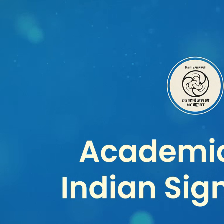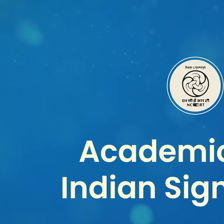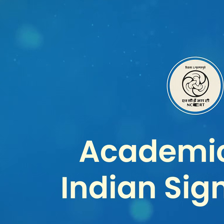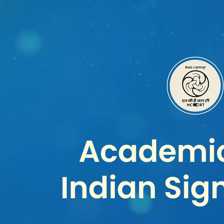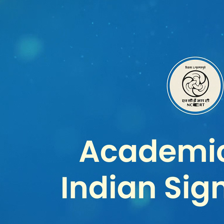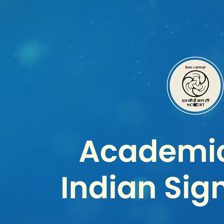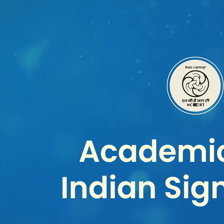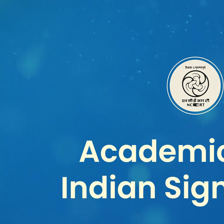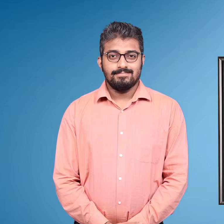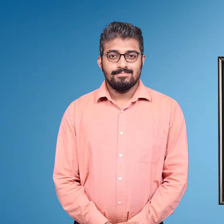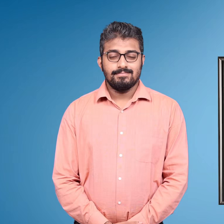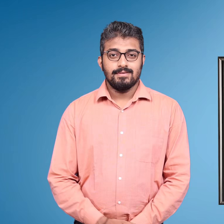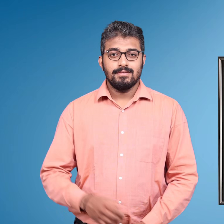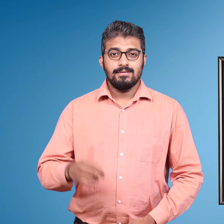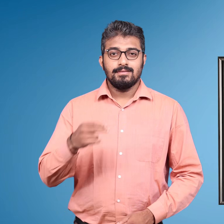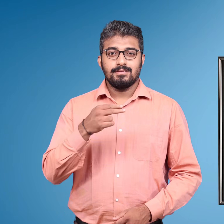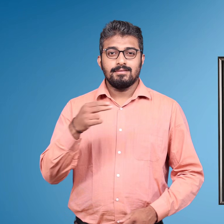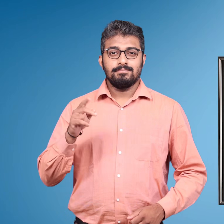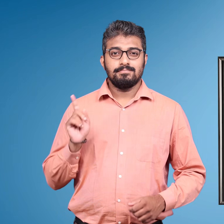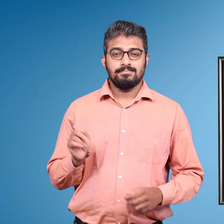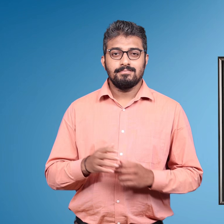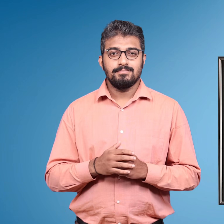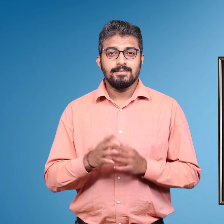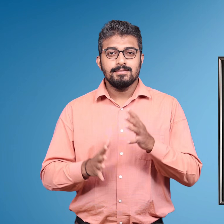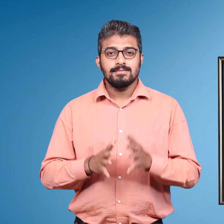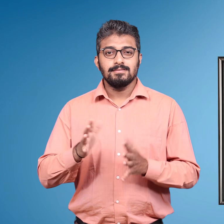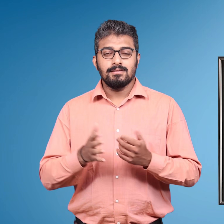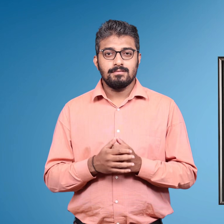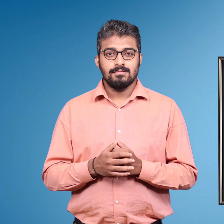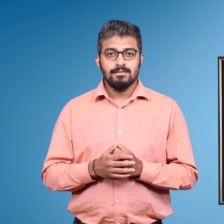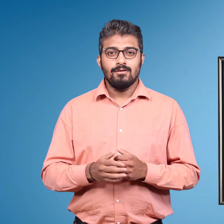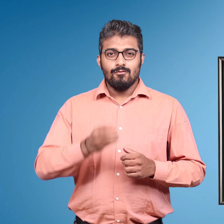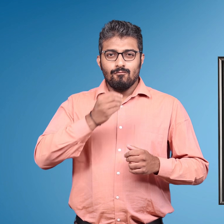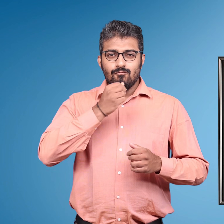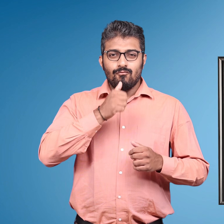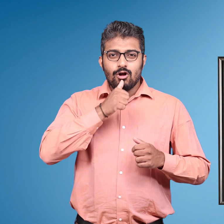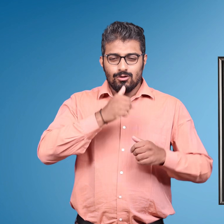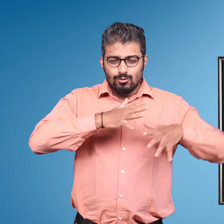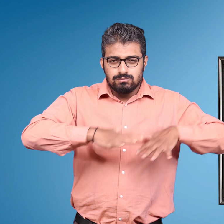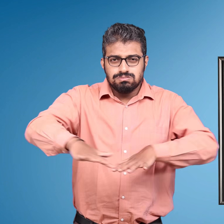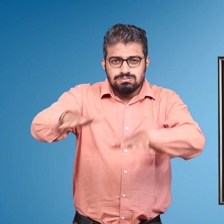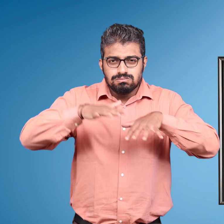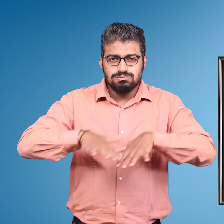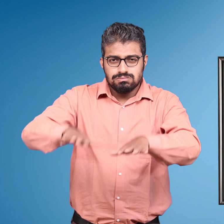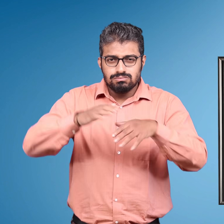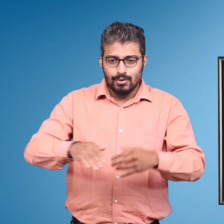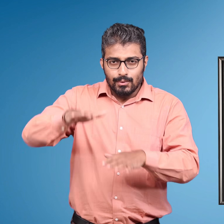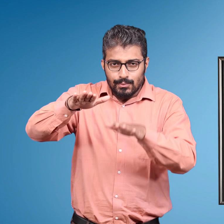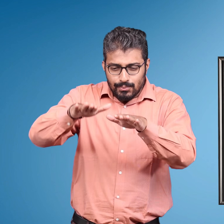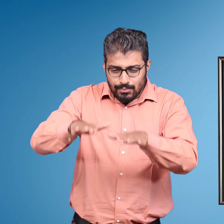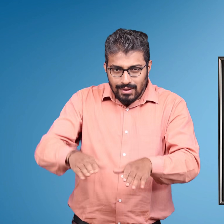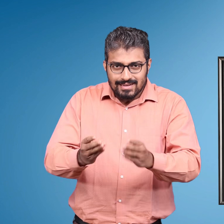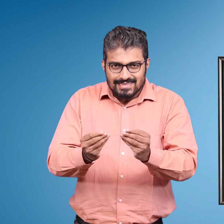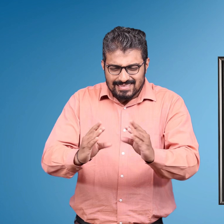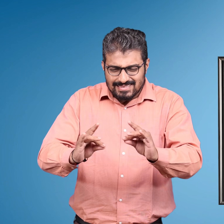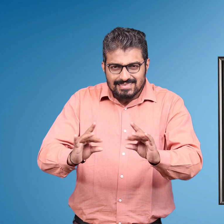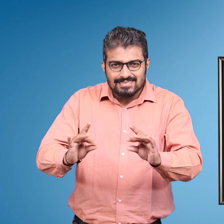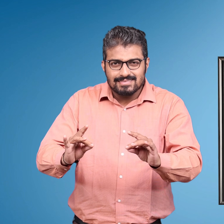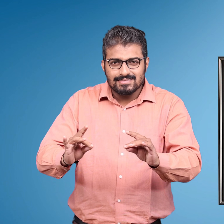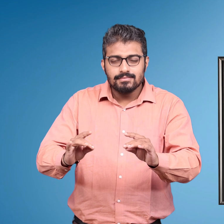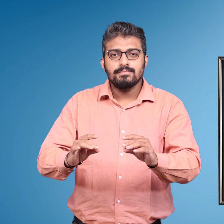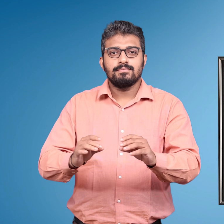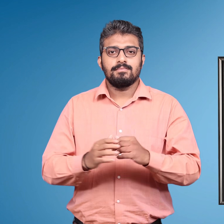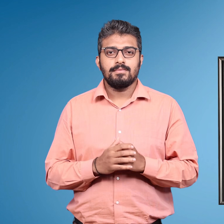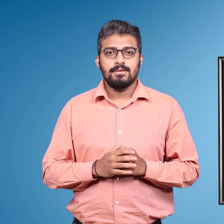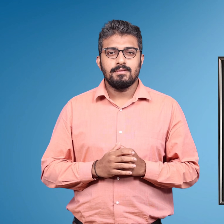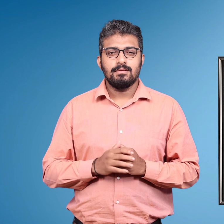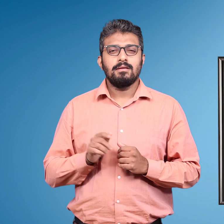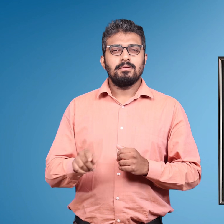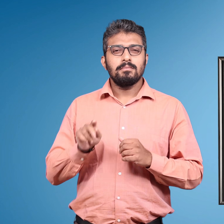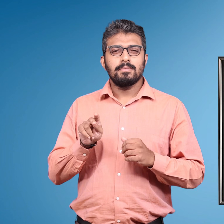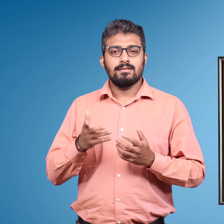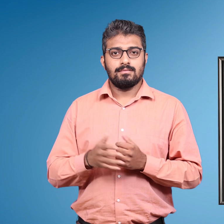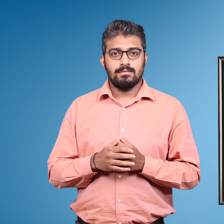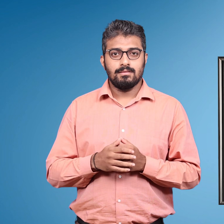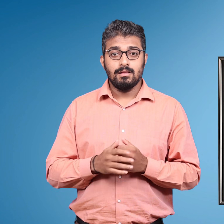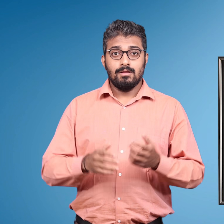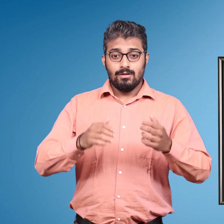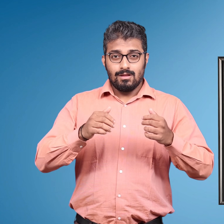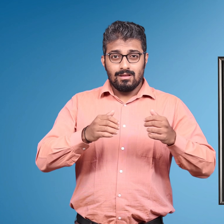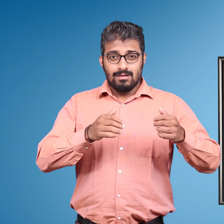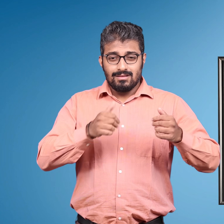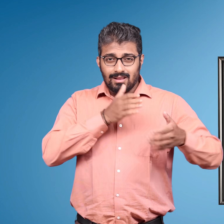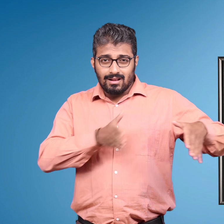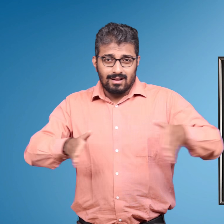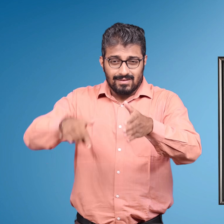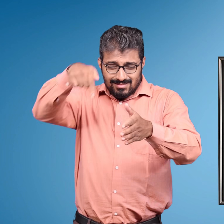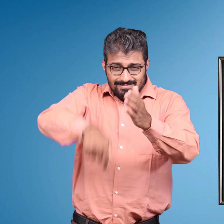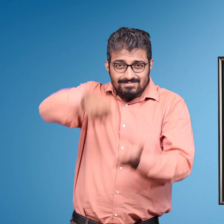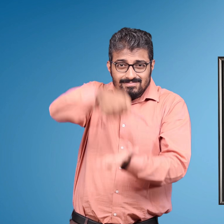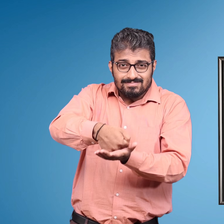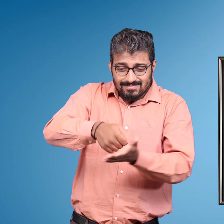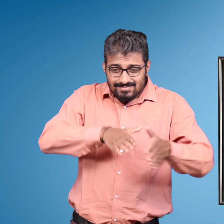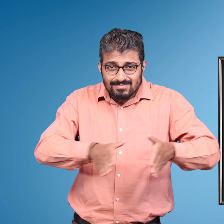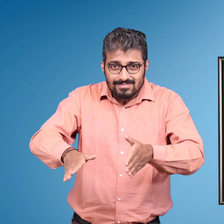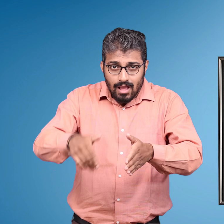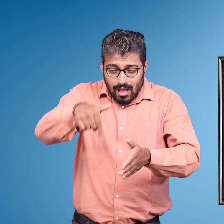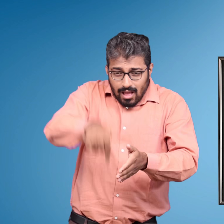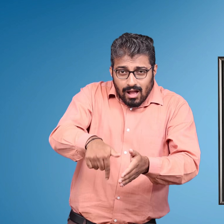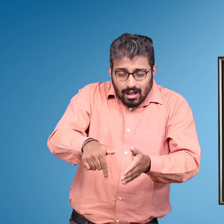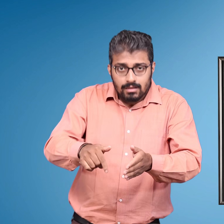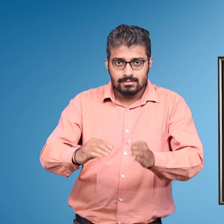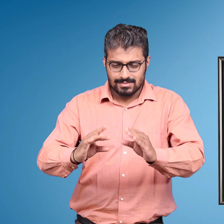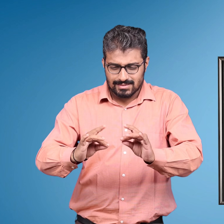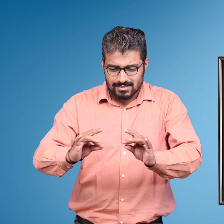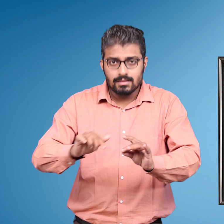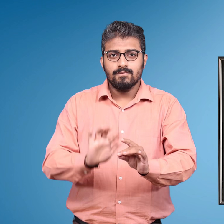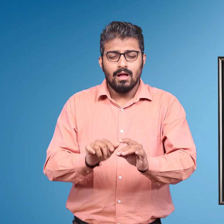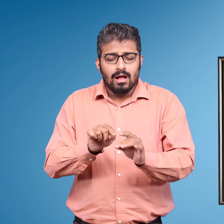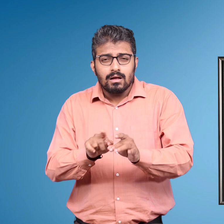This sign means silt. Silt occurs as a deposit in riverbeds.